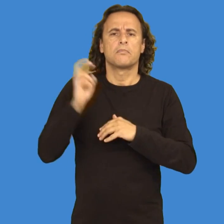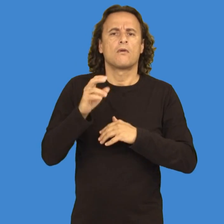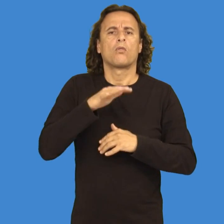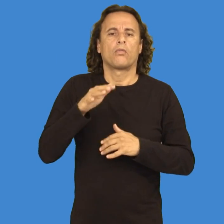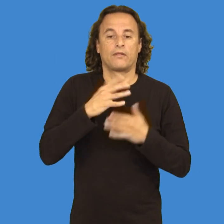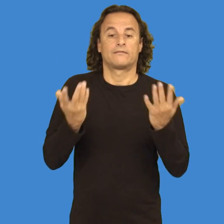dónde